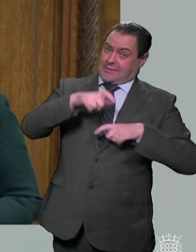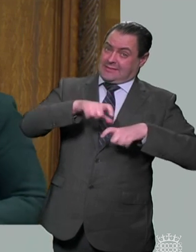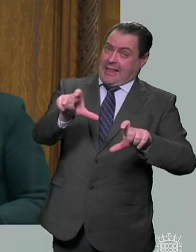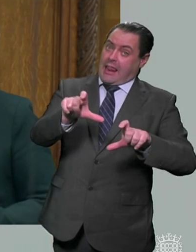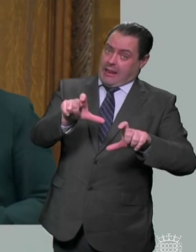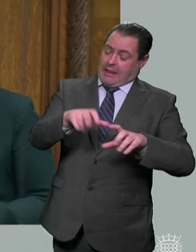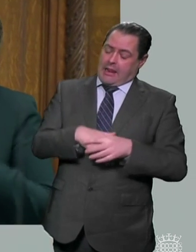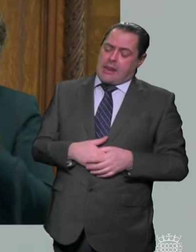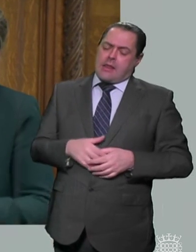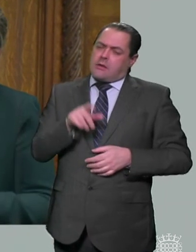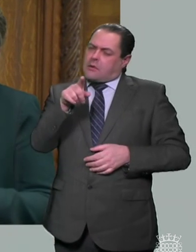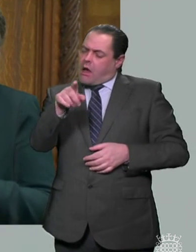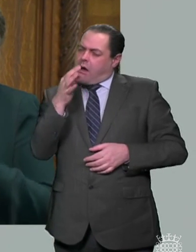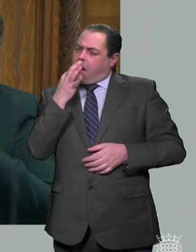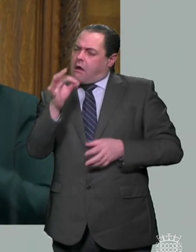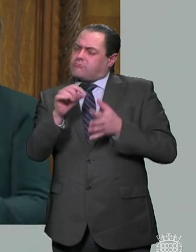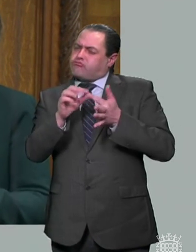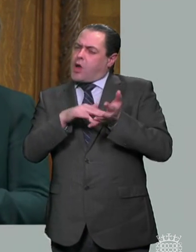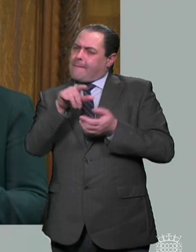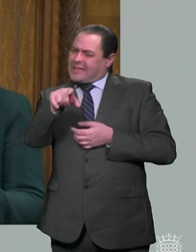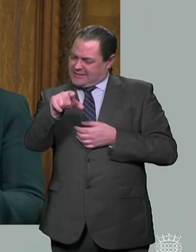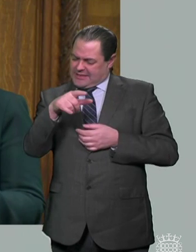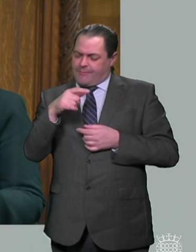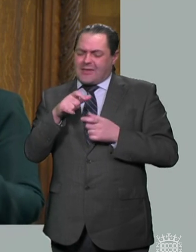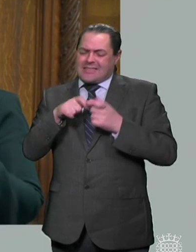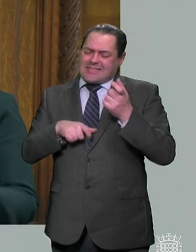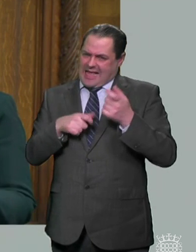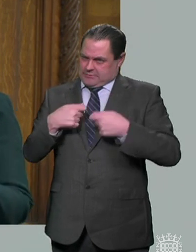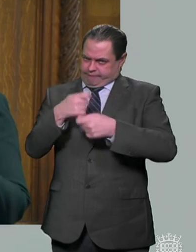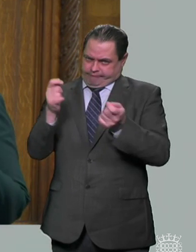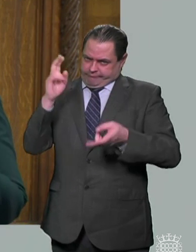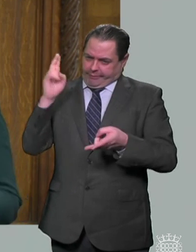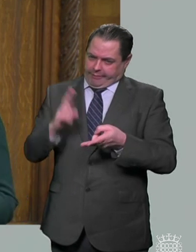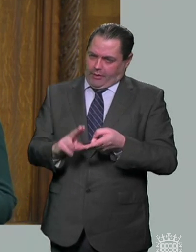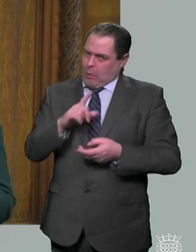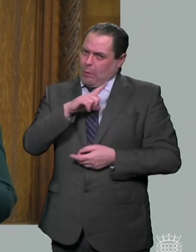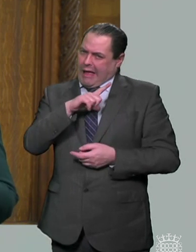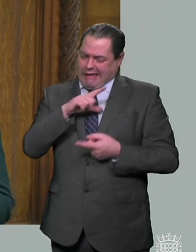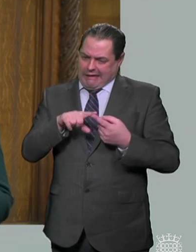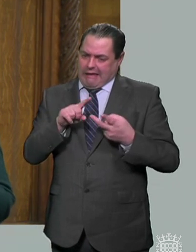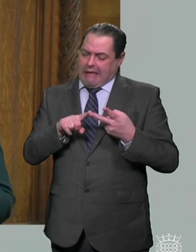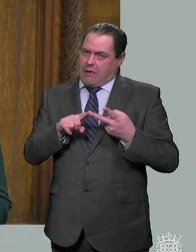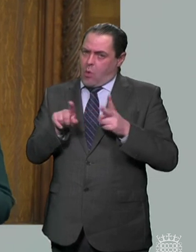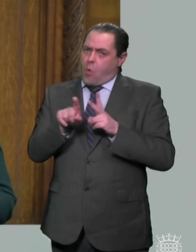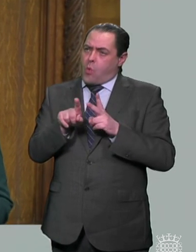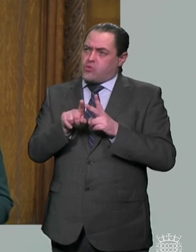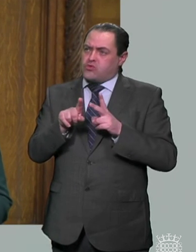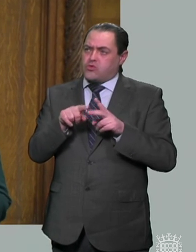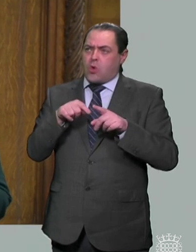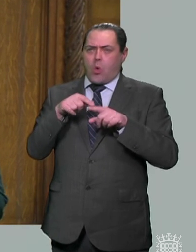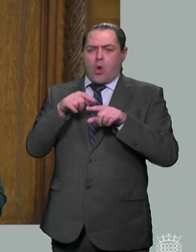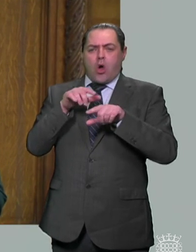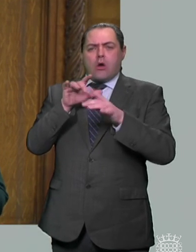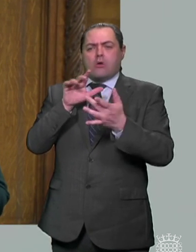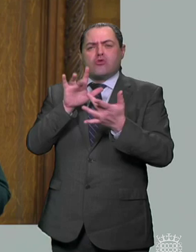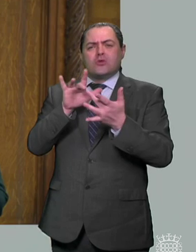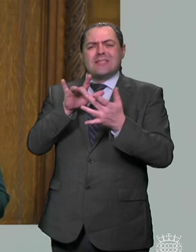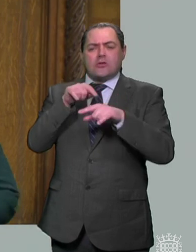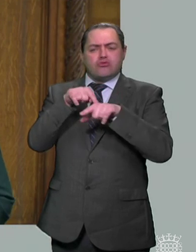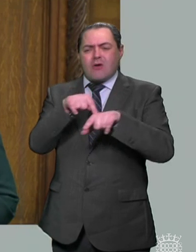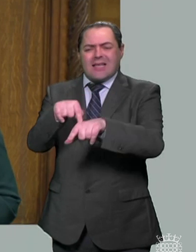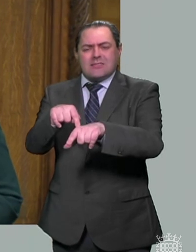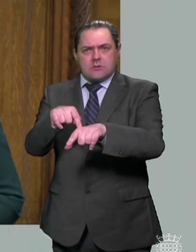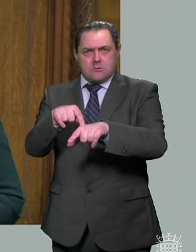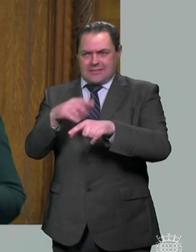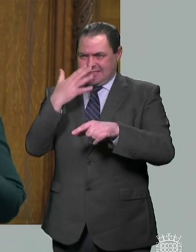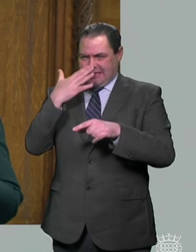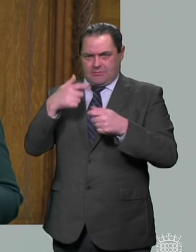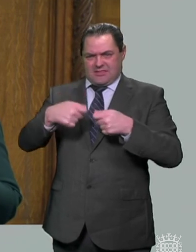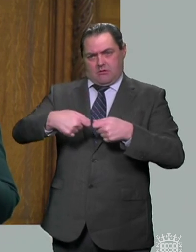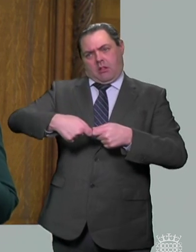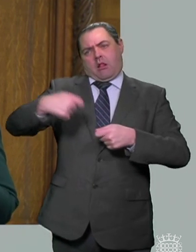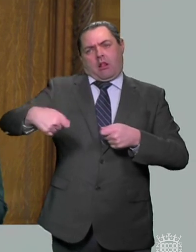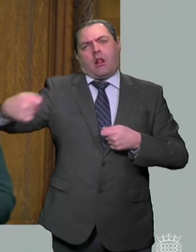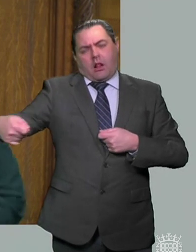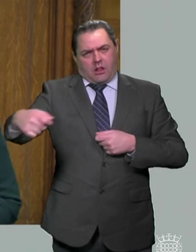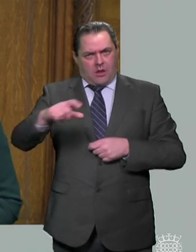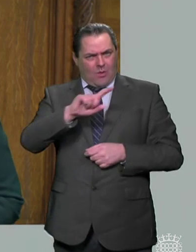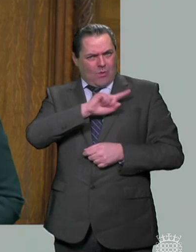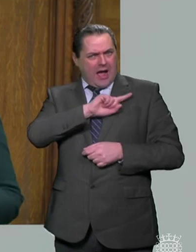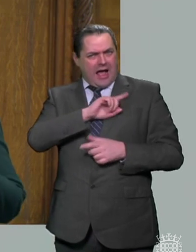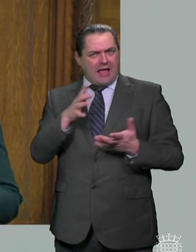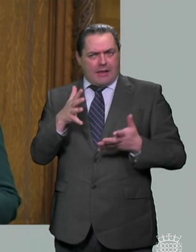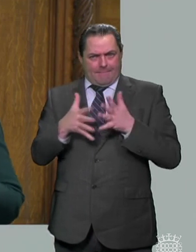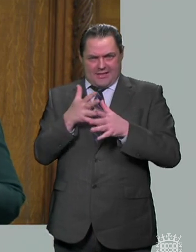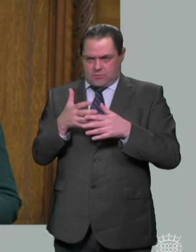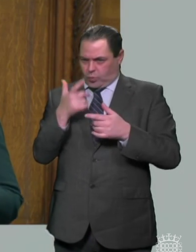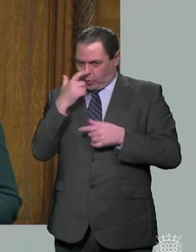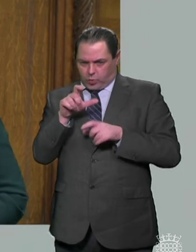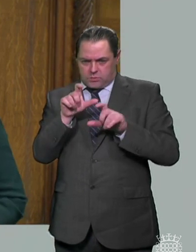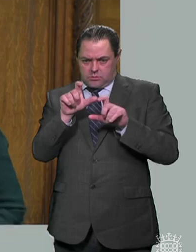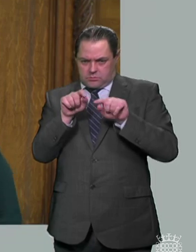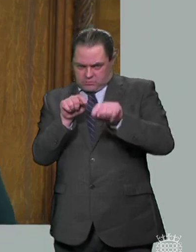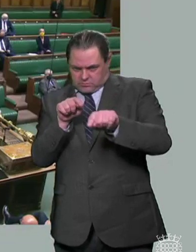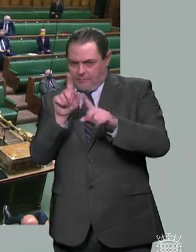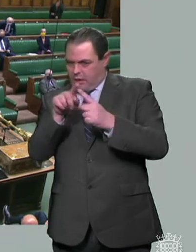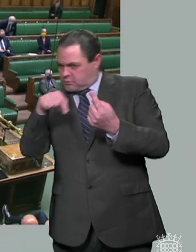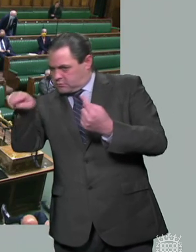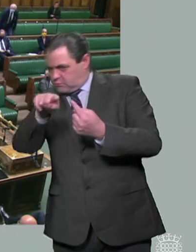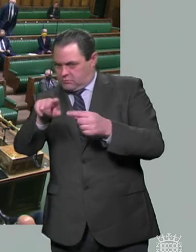Can the Prime Minister explain not only why tests have been rationed but why there is a doubling of the contact tracing time released to our local authorities, delaying the vital opportunity to lock down the virus quickly?